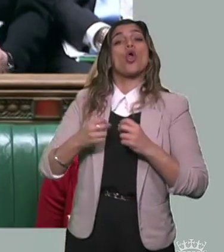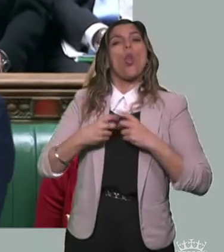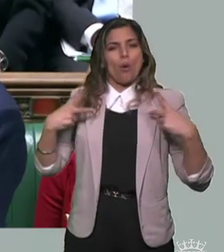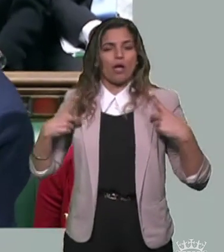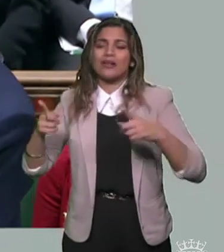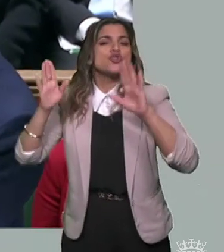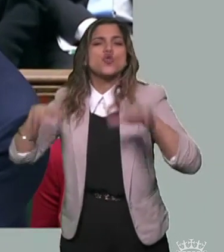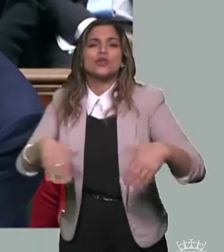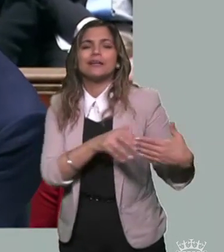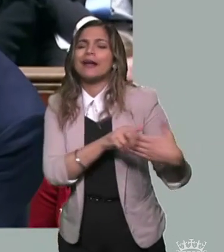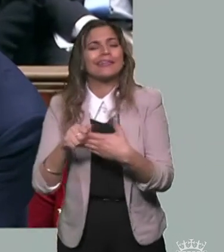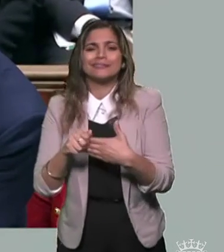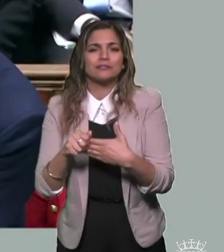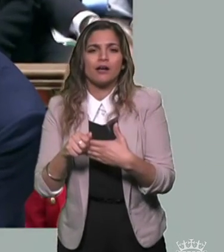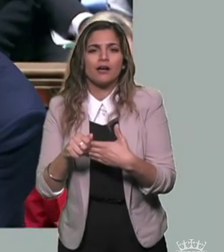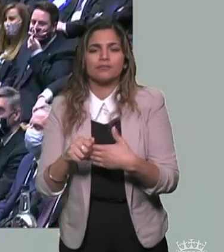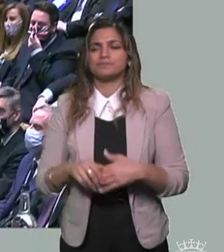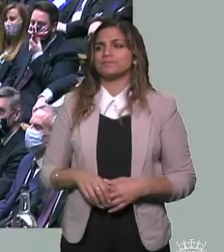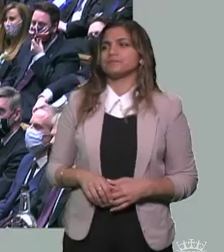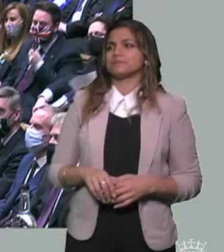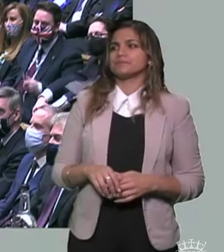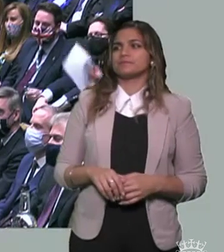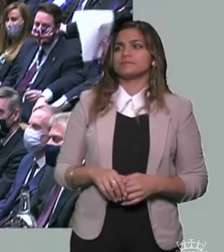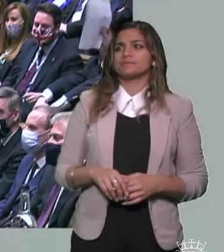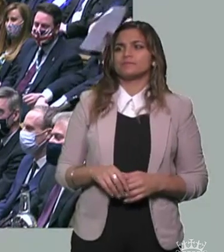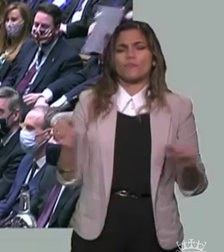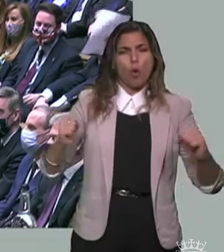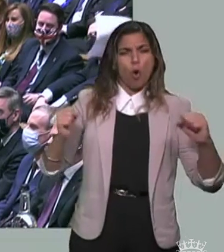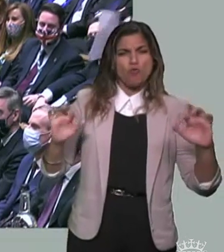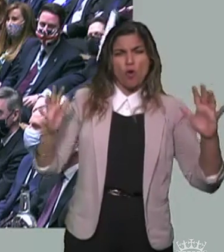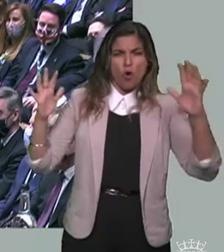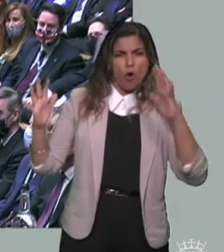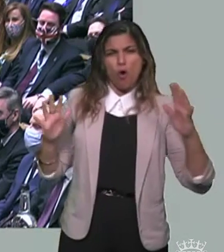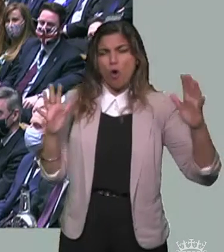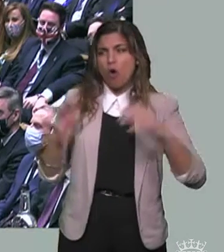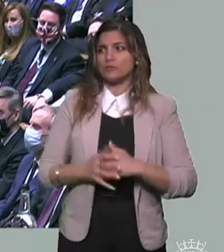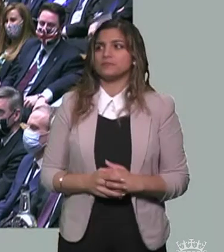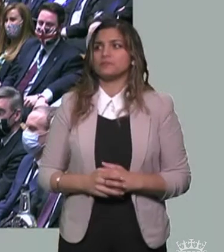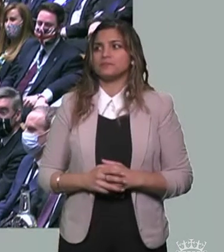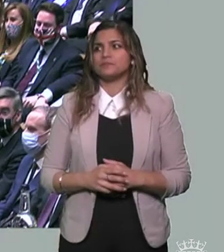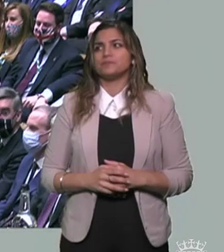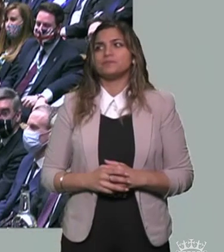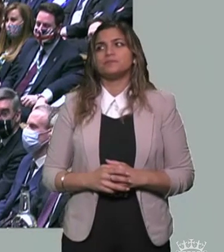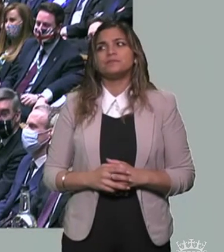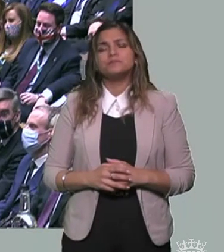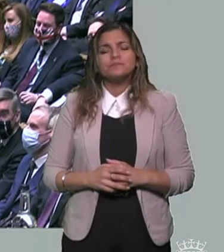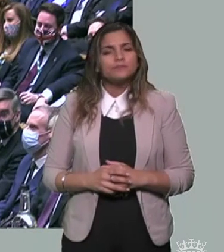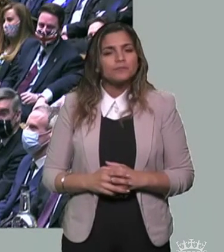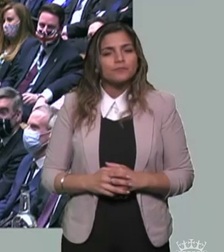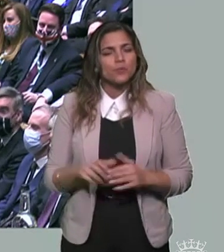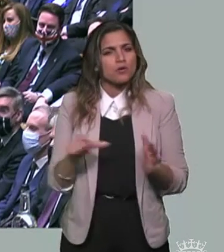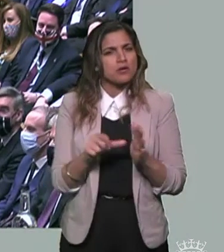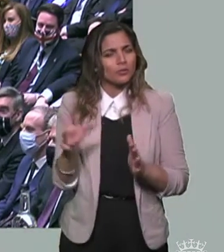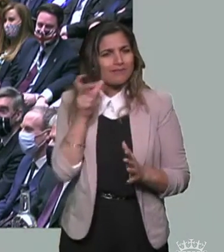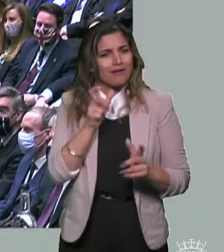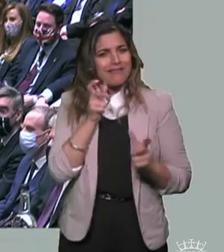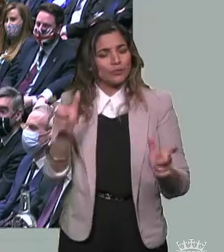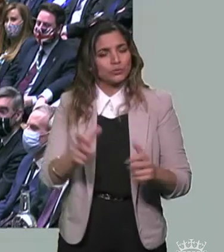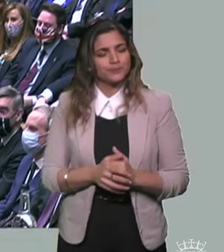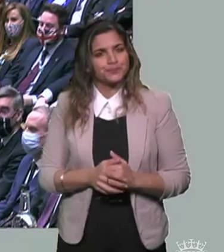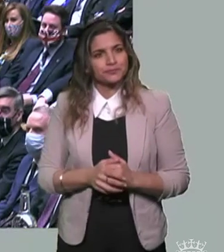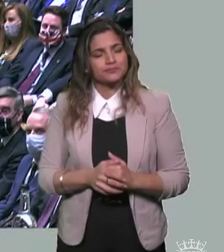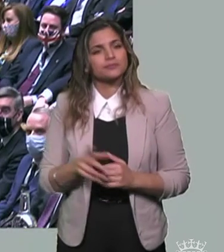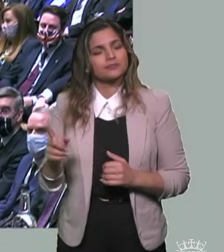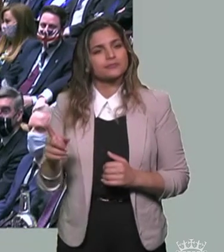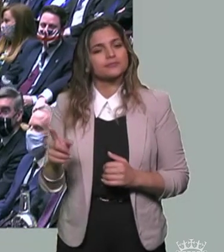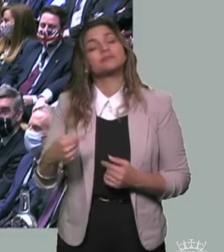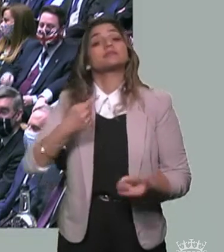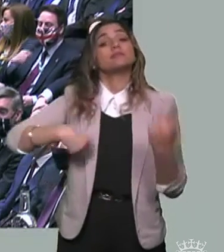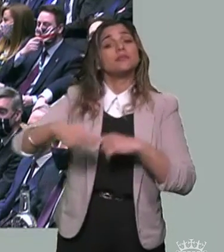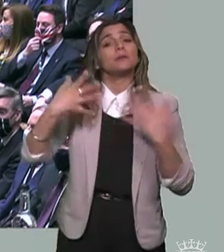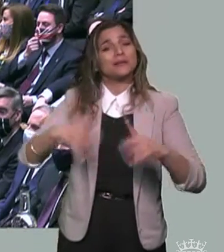That is the truth—